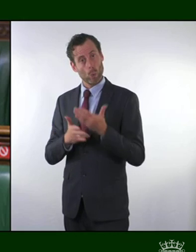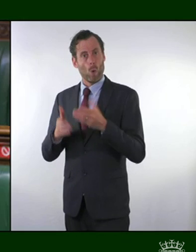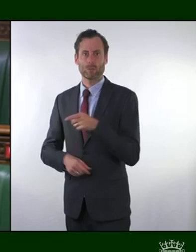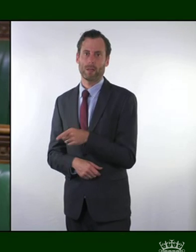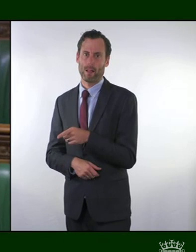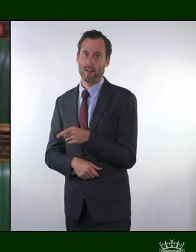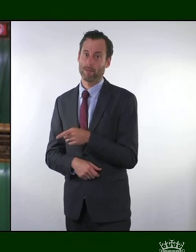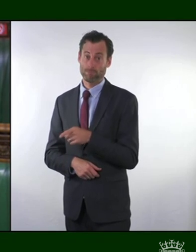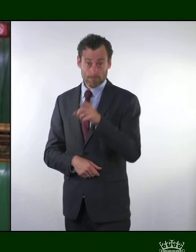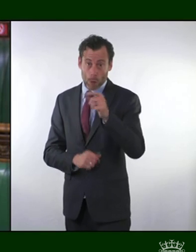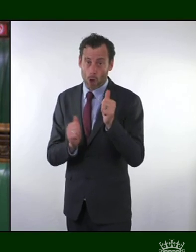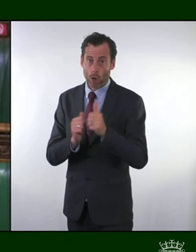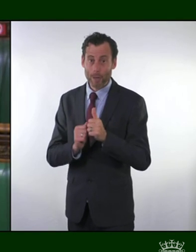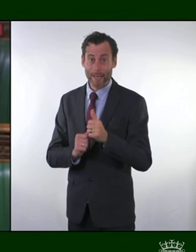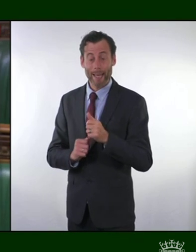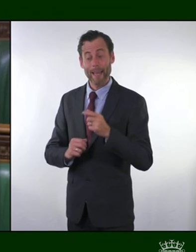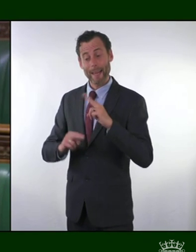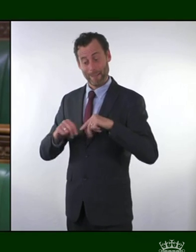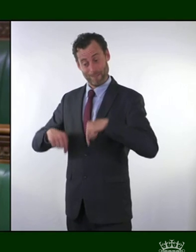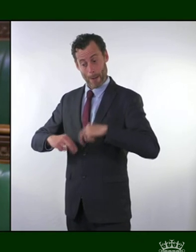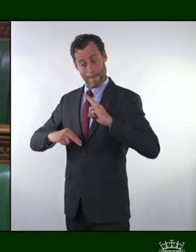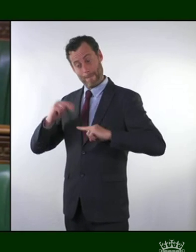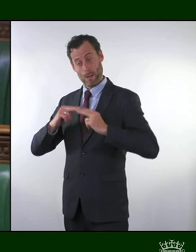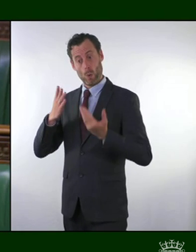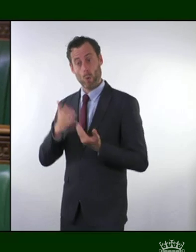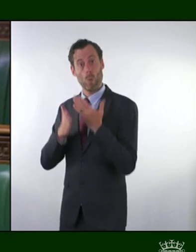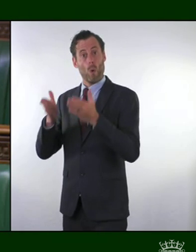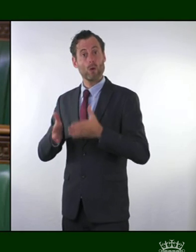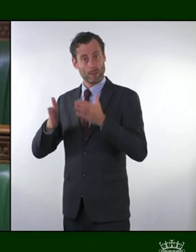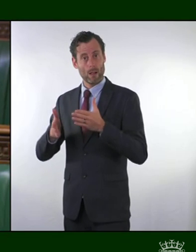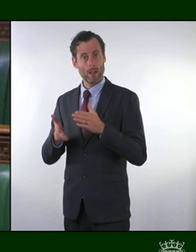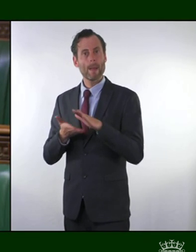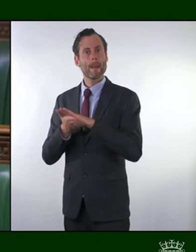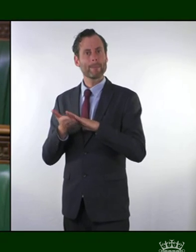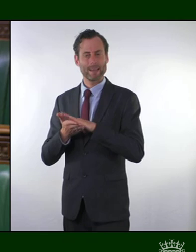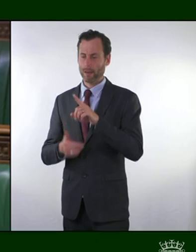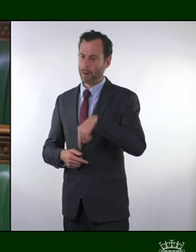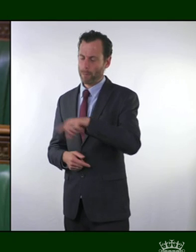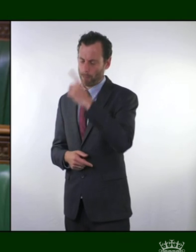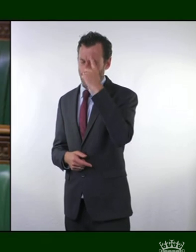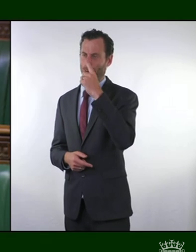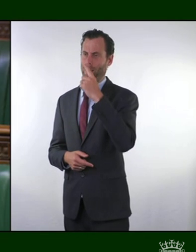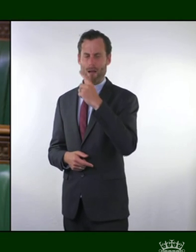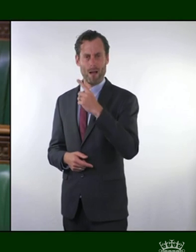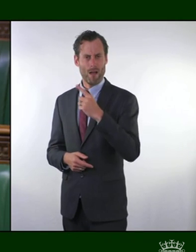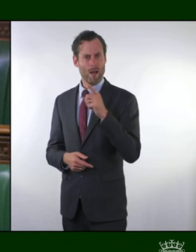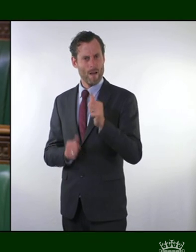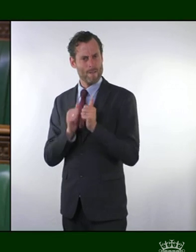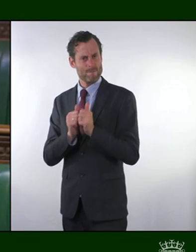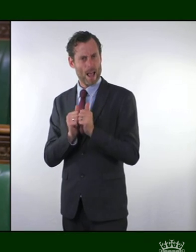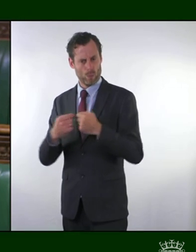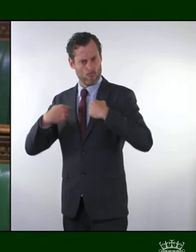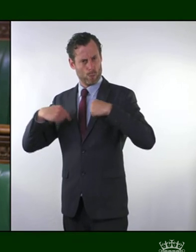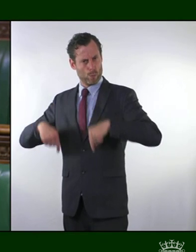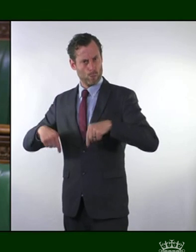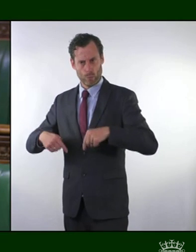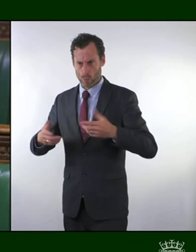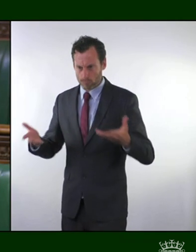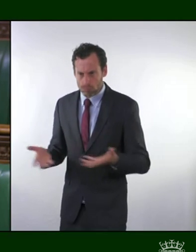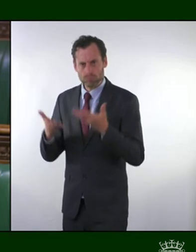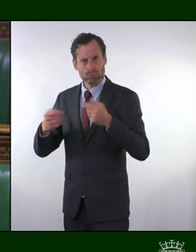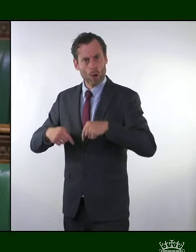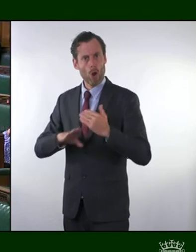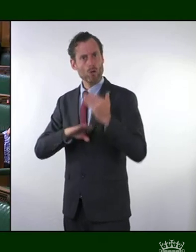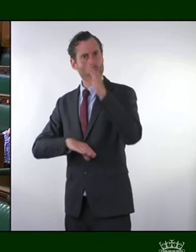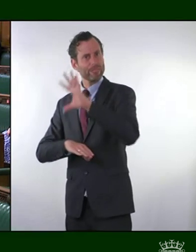Does he believe that by building a new hospital in the town, the Government will send a clear message to the people of Don Valley that we are committed to levelling up the north?